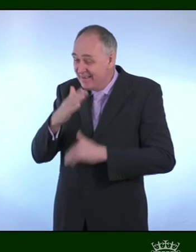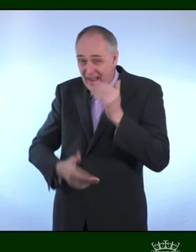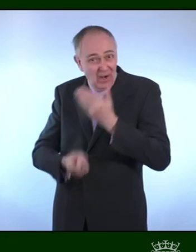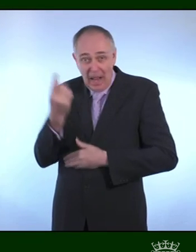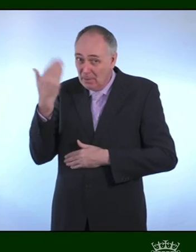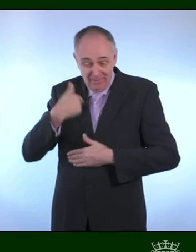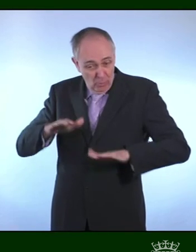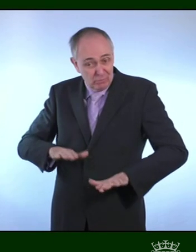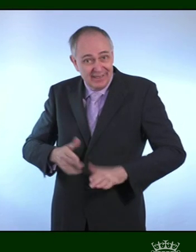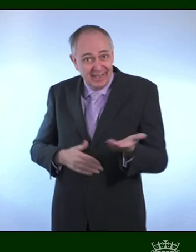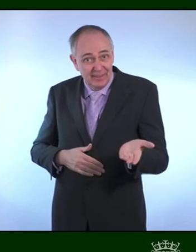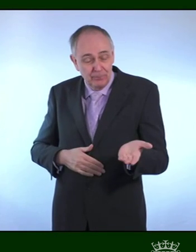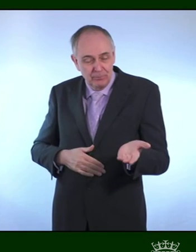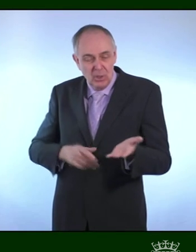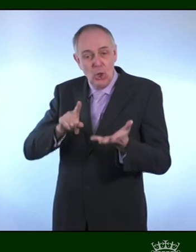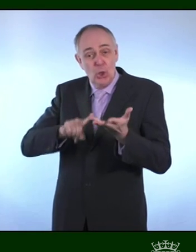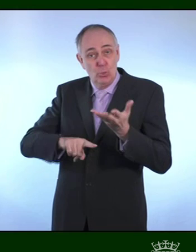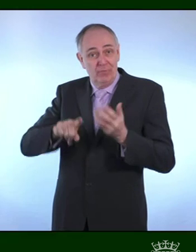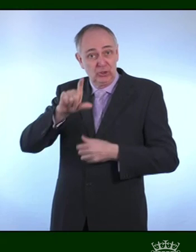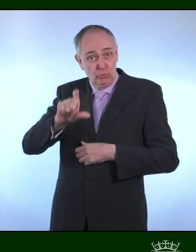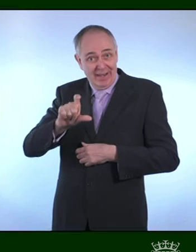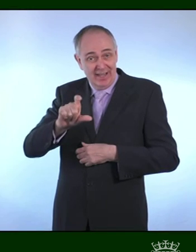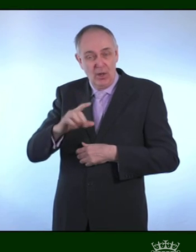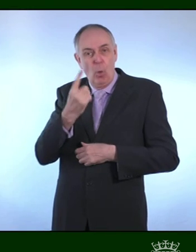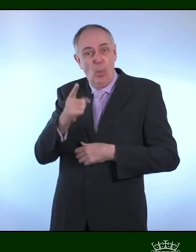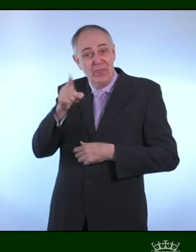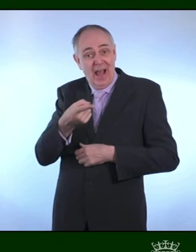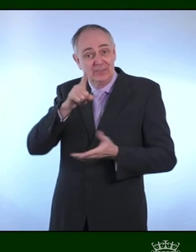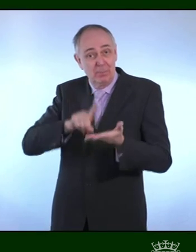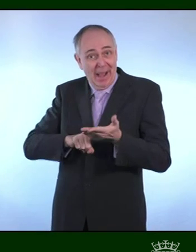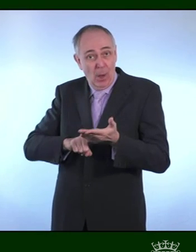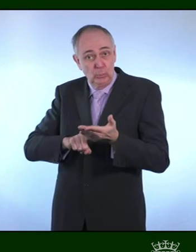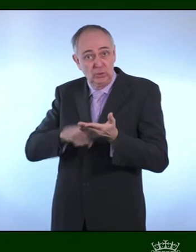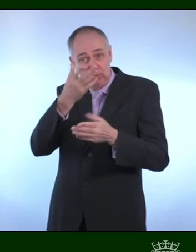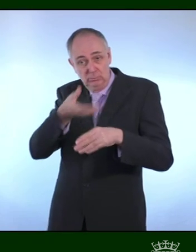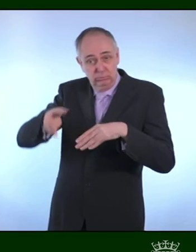We have increased universal credit by £1,000 a year, as he knows.